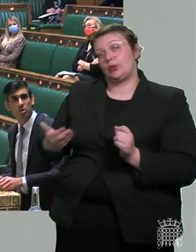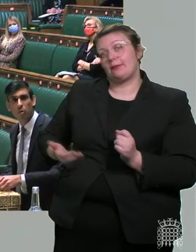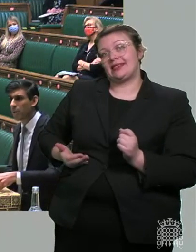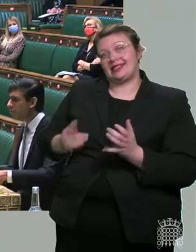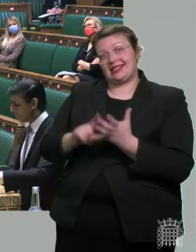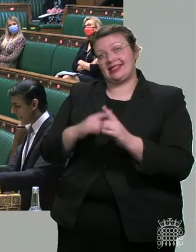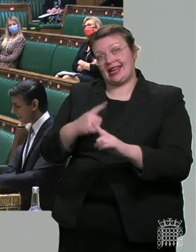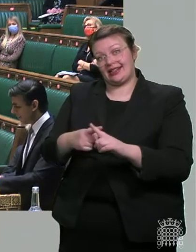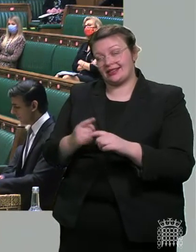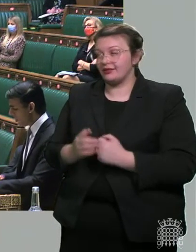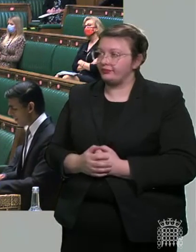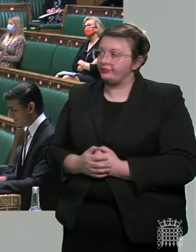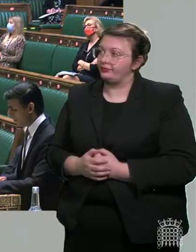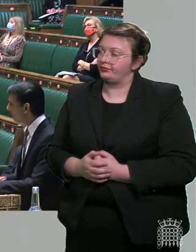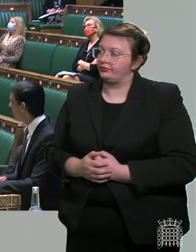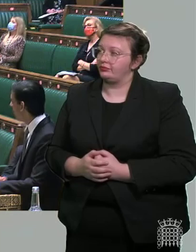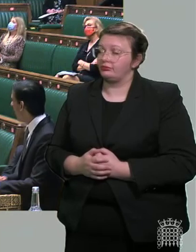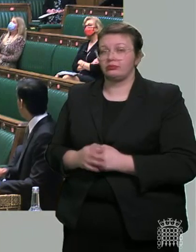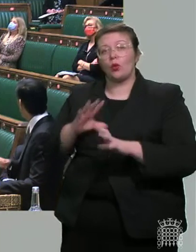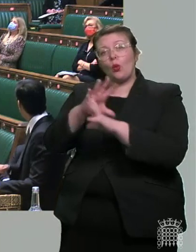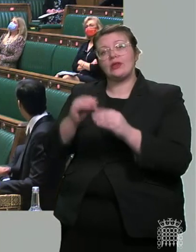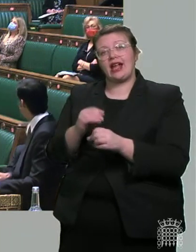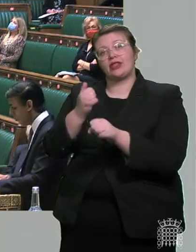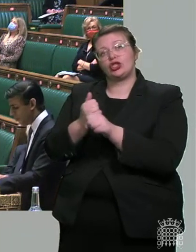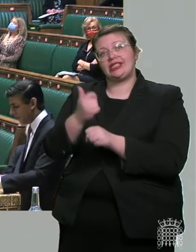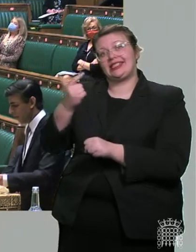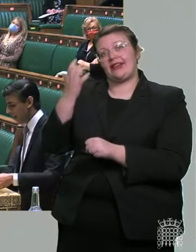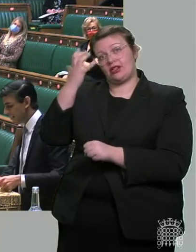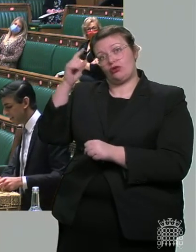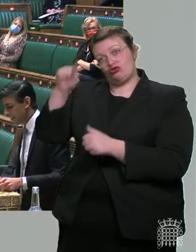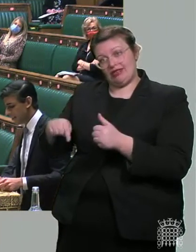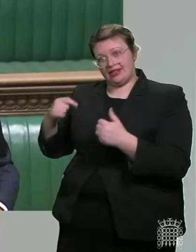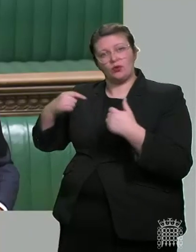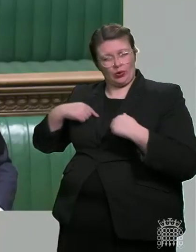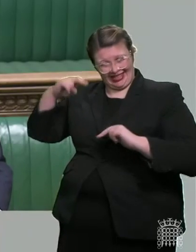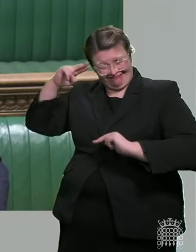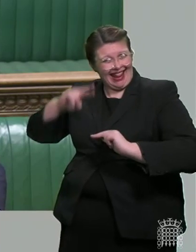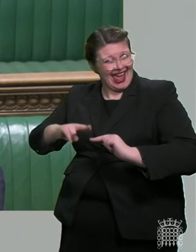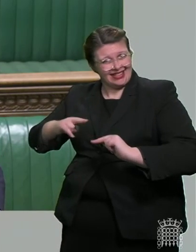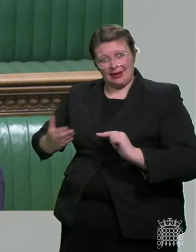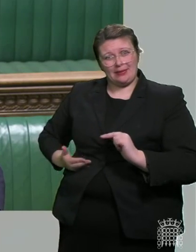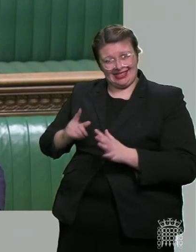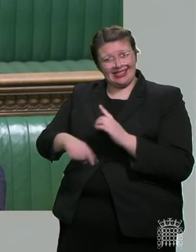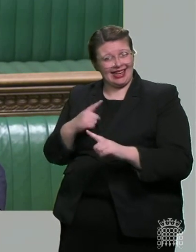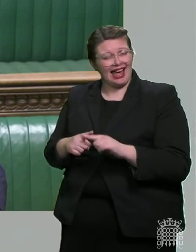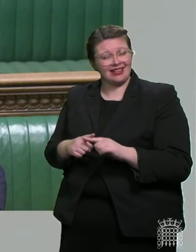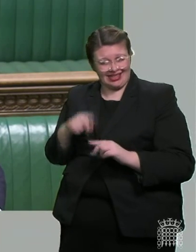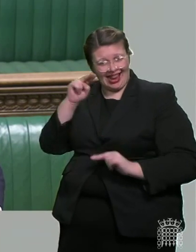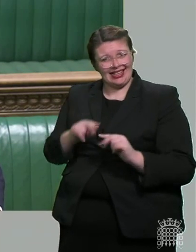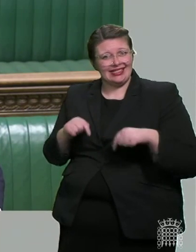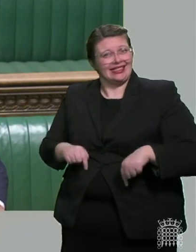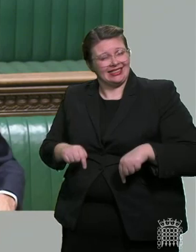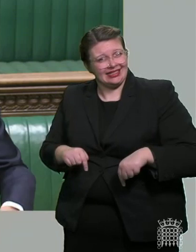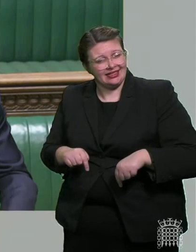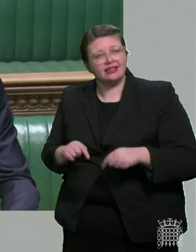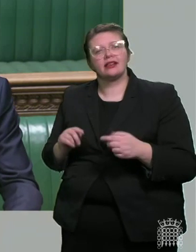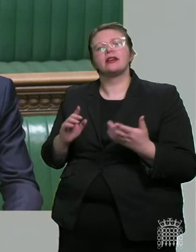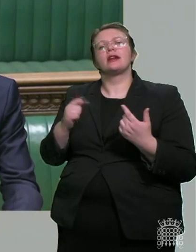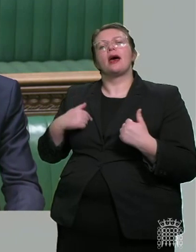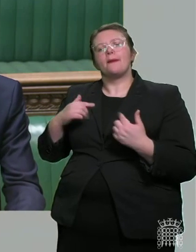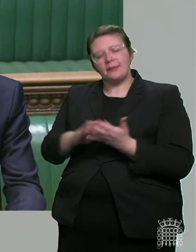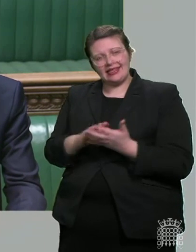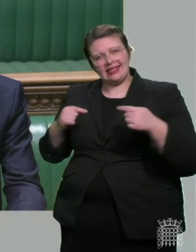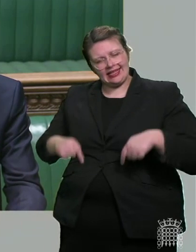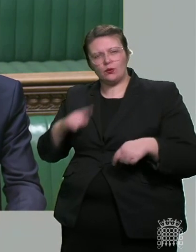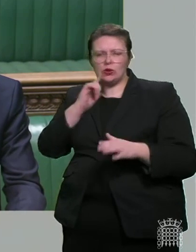With the lowest corporation tax rate in the G7, and a new, small profits rate, the UK will have a pro-business tax regime.